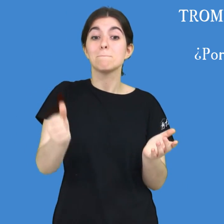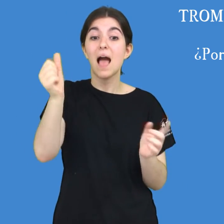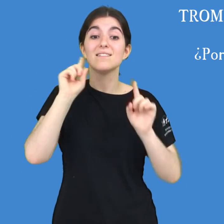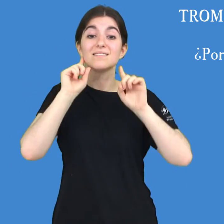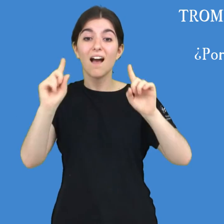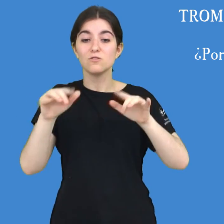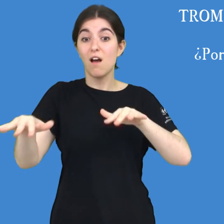caso